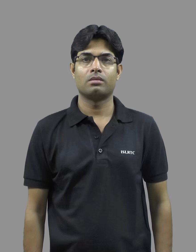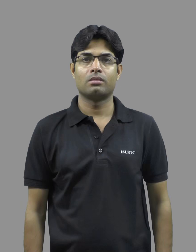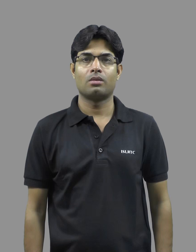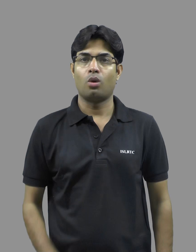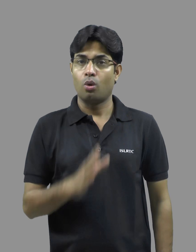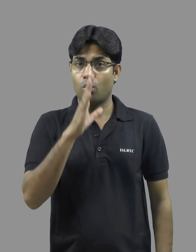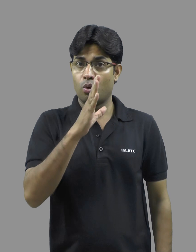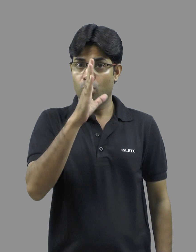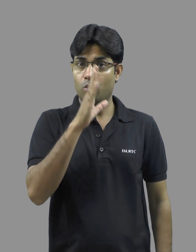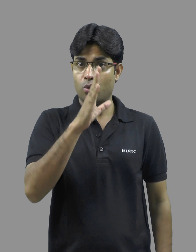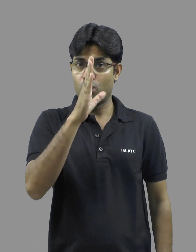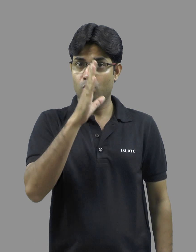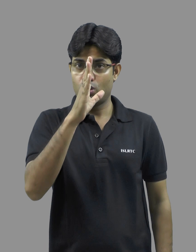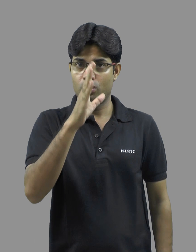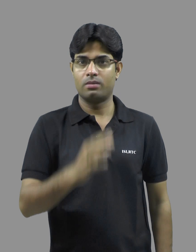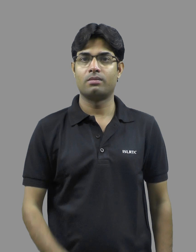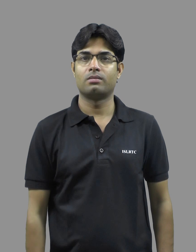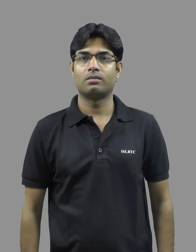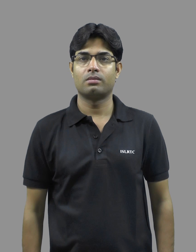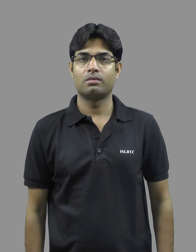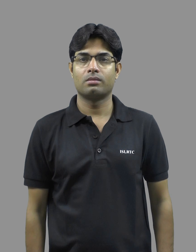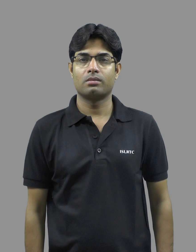Train